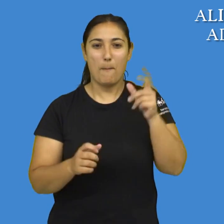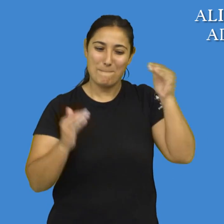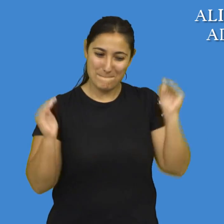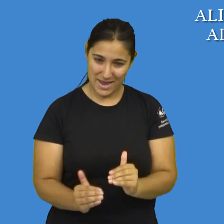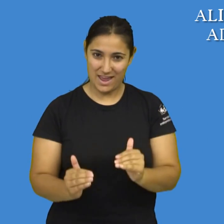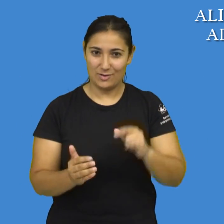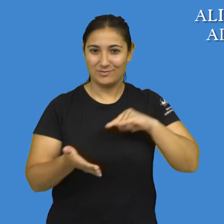inferior